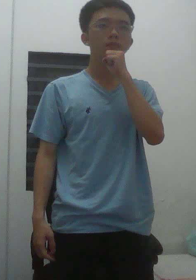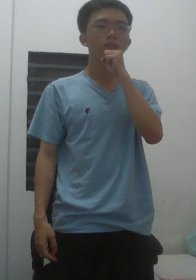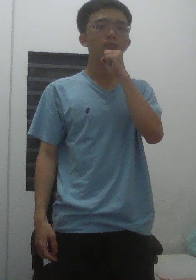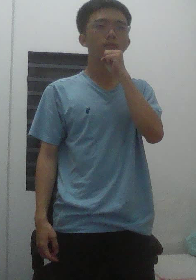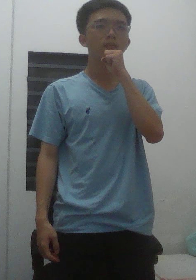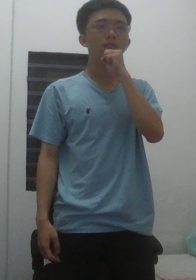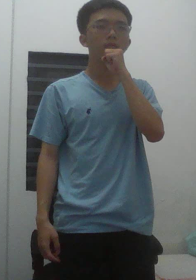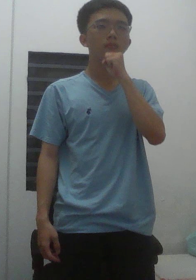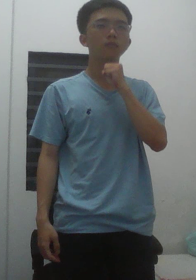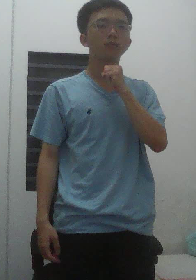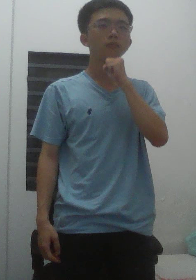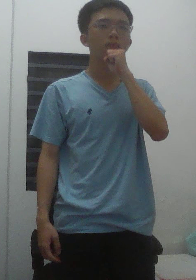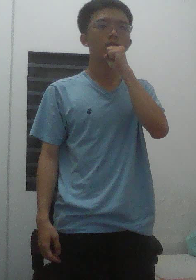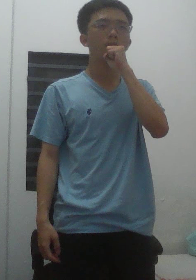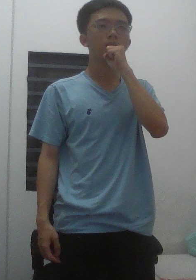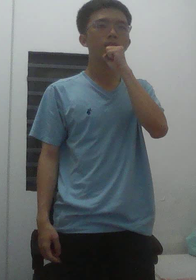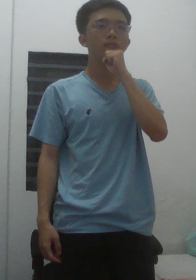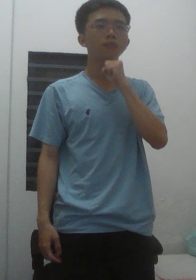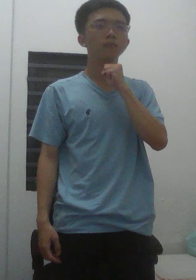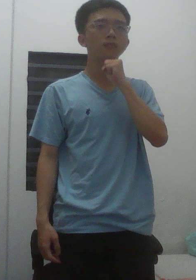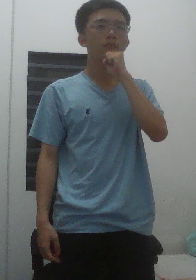dong y